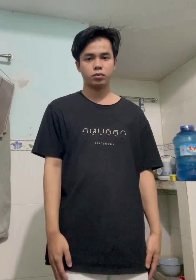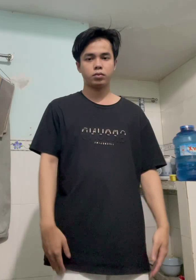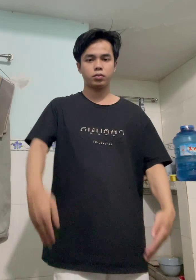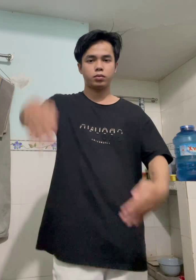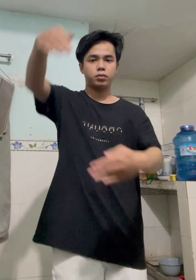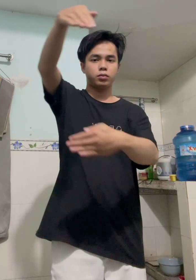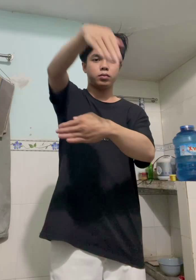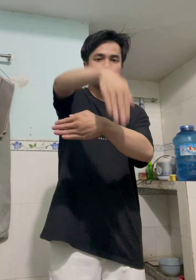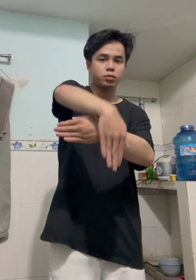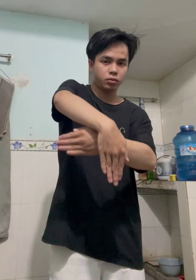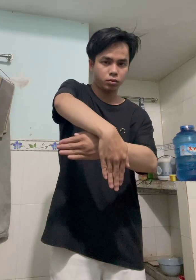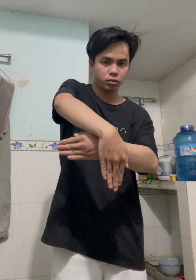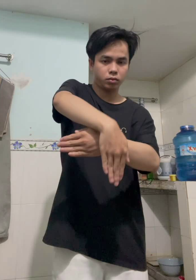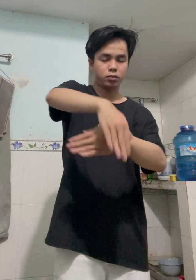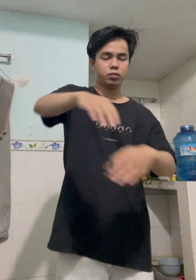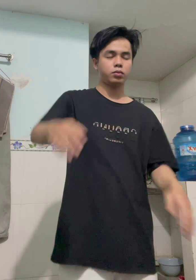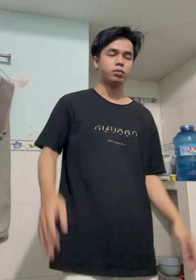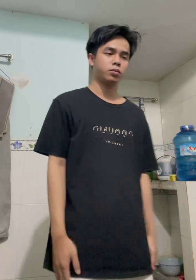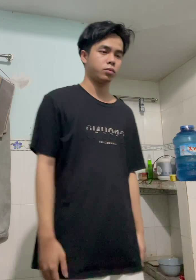buoi chieu